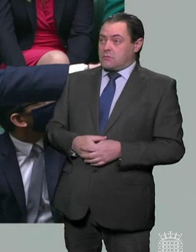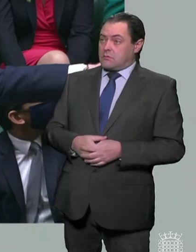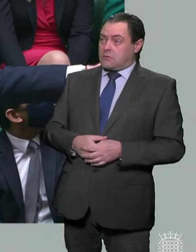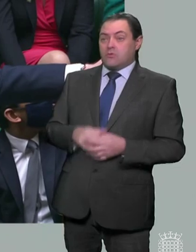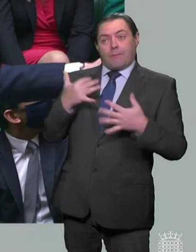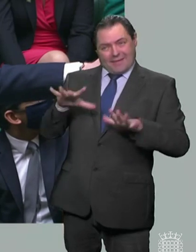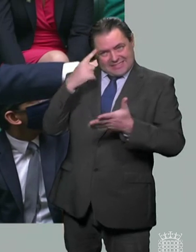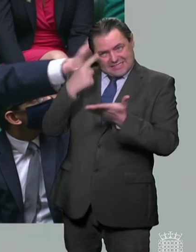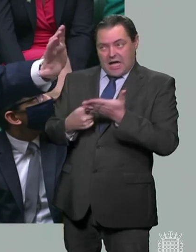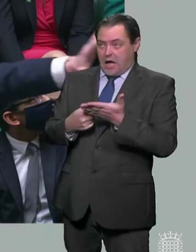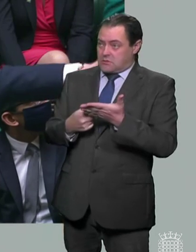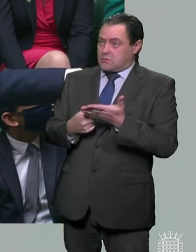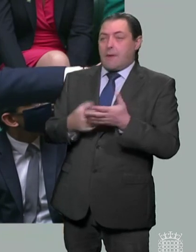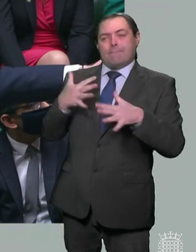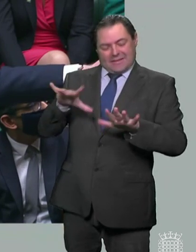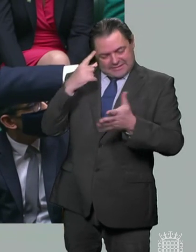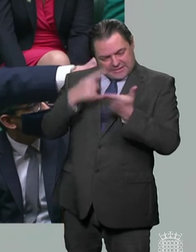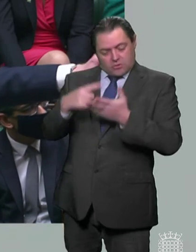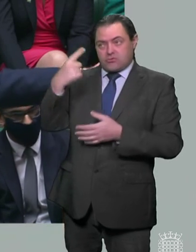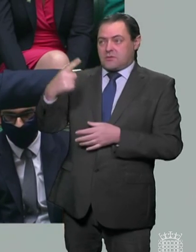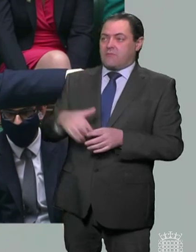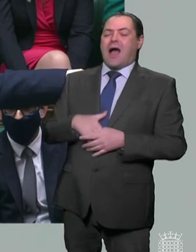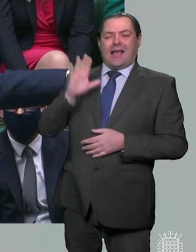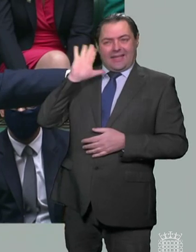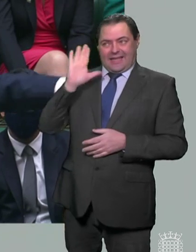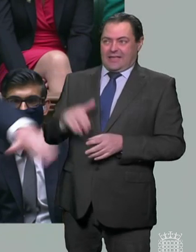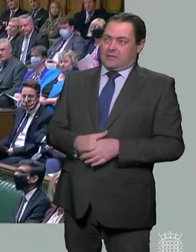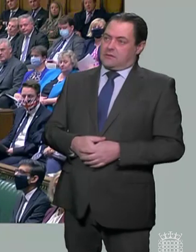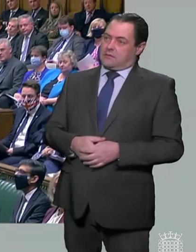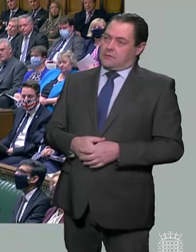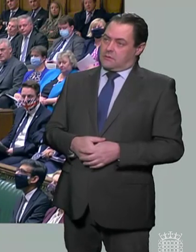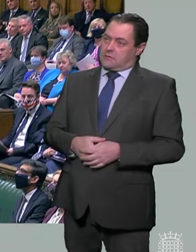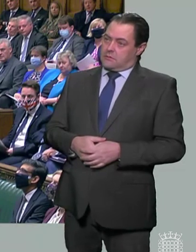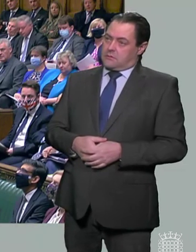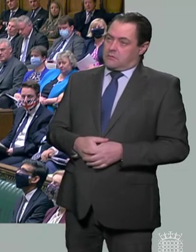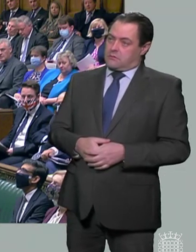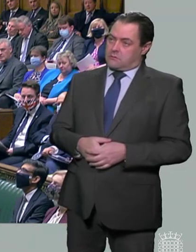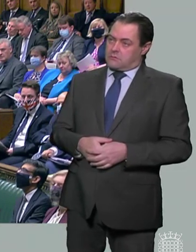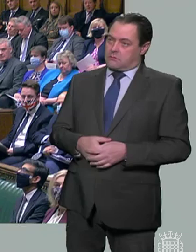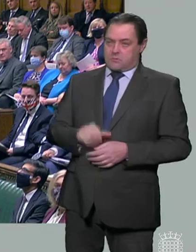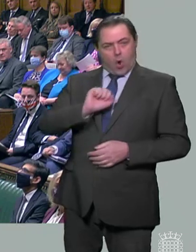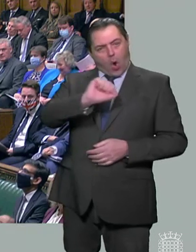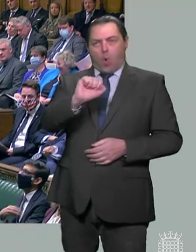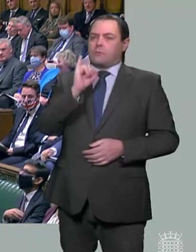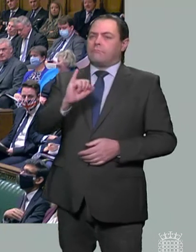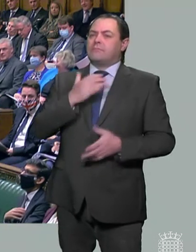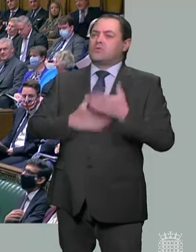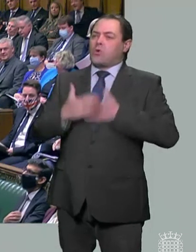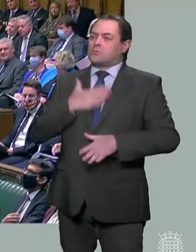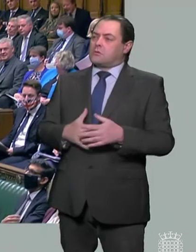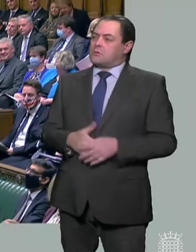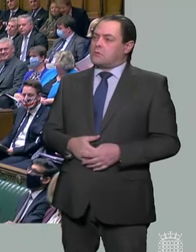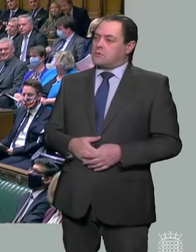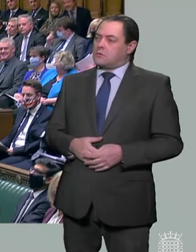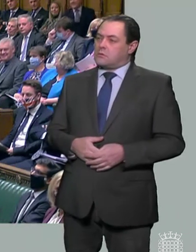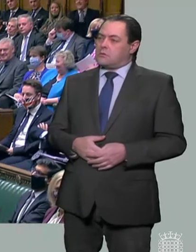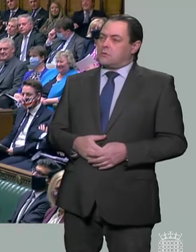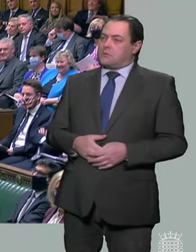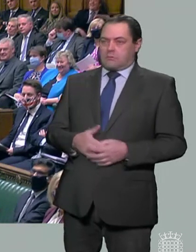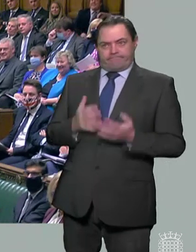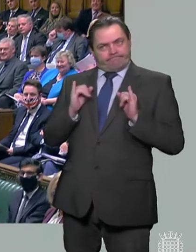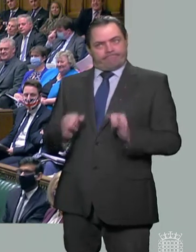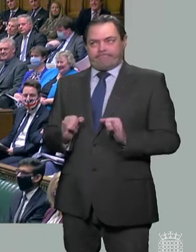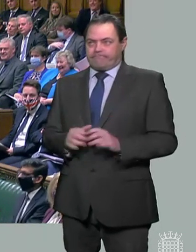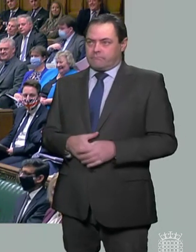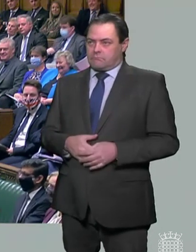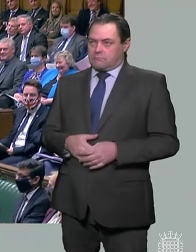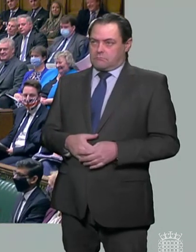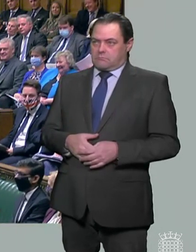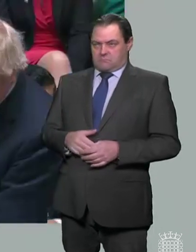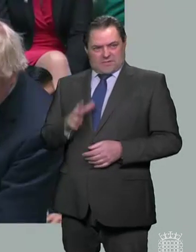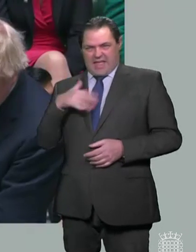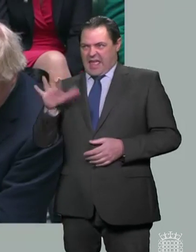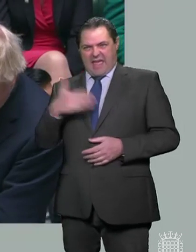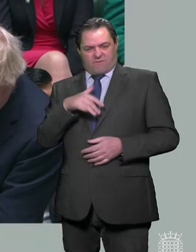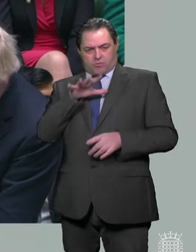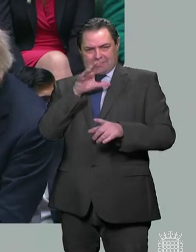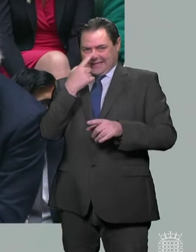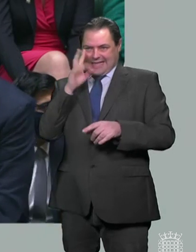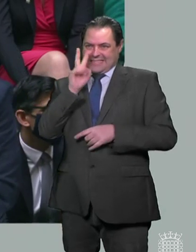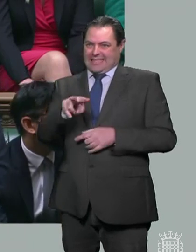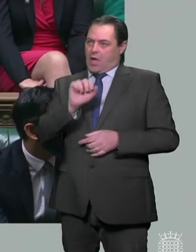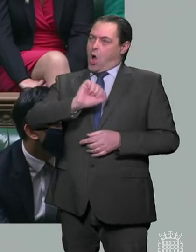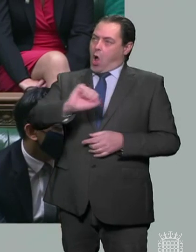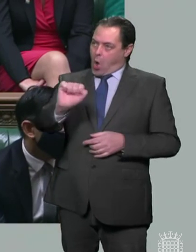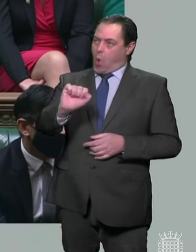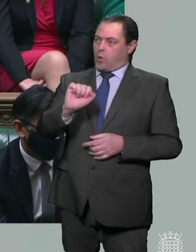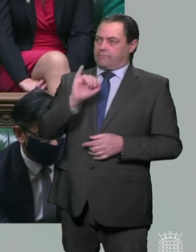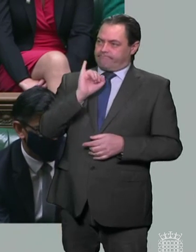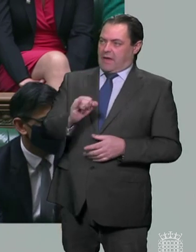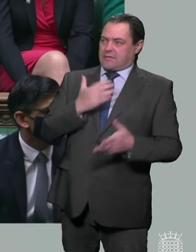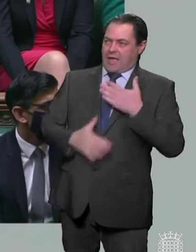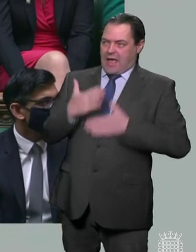You have ruled on that, Mr Speaker— You have ruled on that, Mr Speaker, and I hear you, I hear you—but his own “Mishconduct” is absolutely clear to everybody.